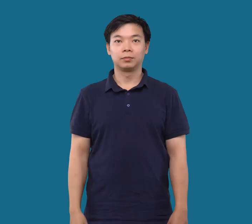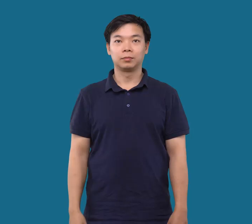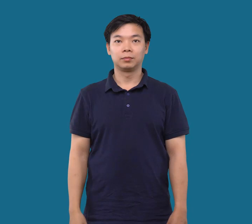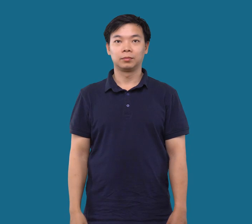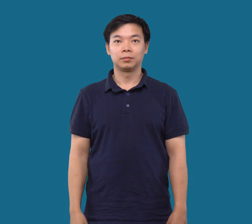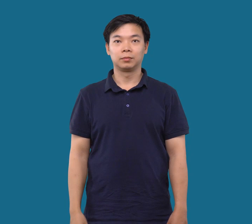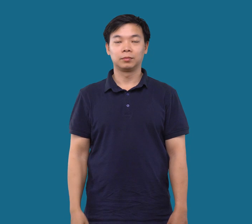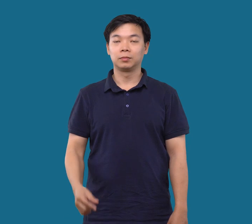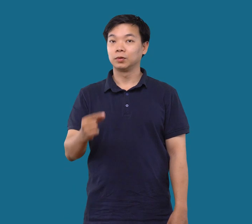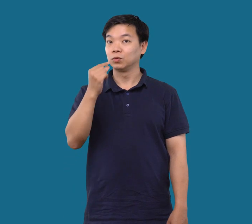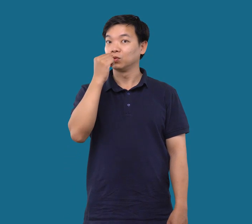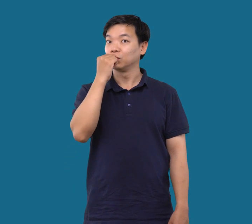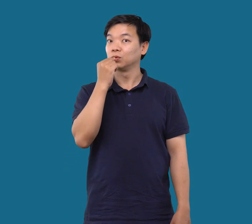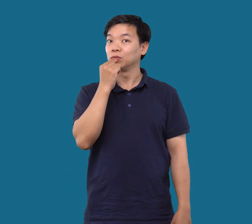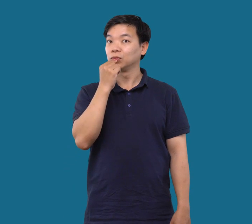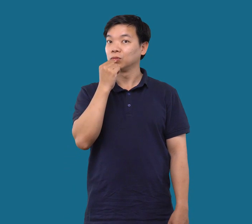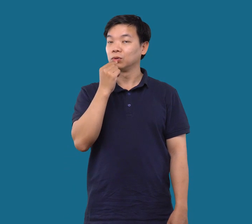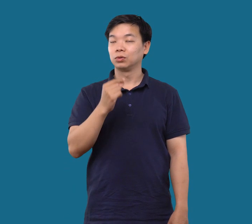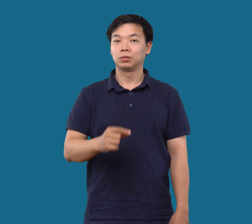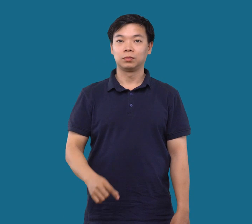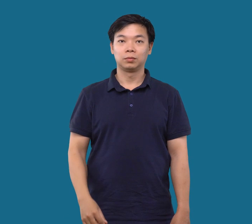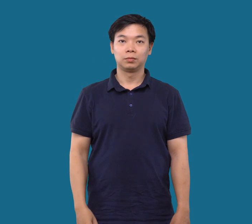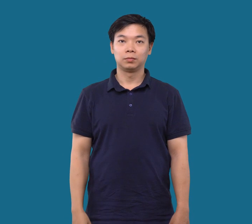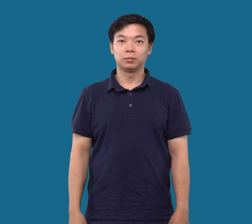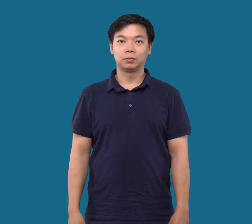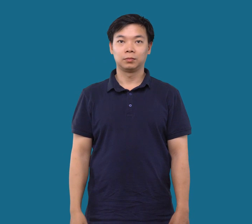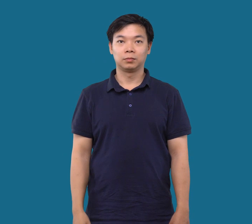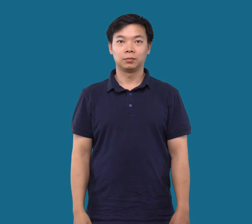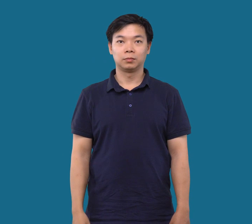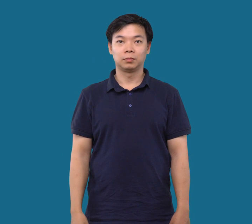môi